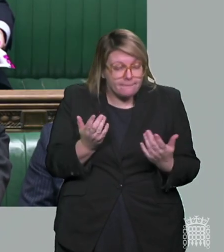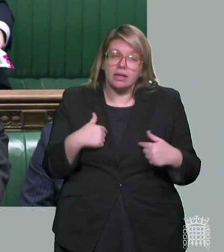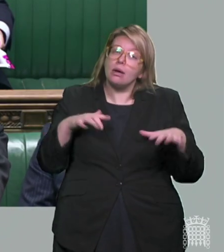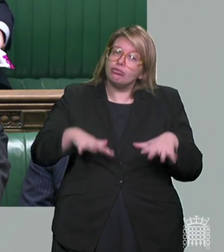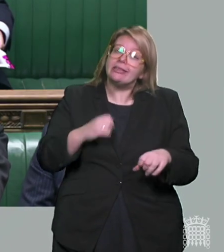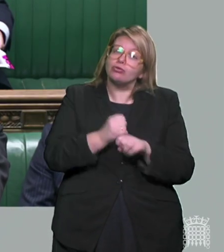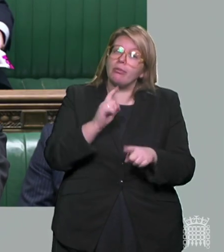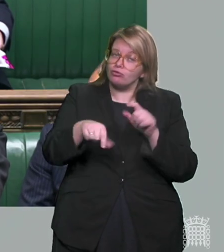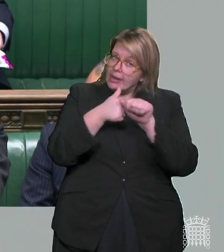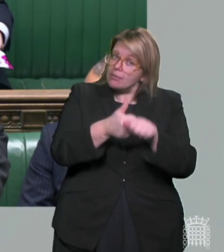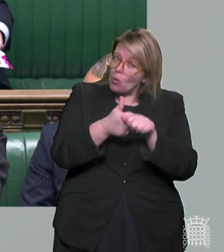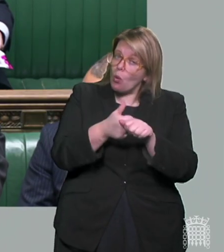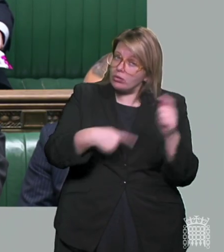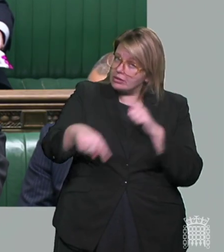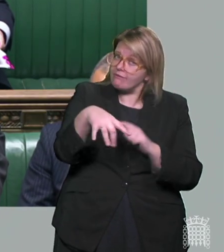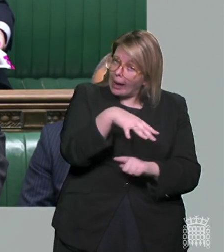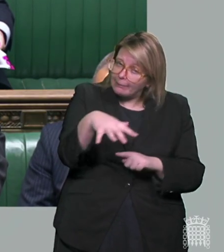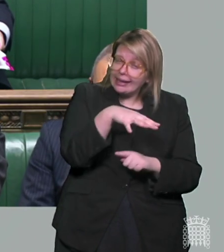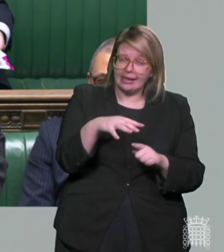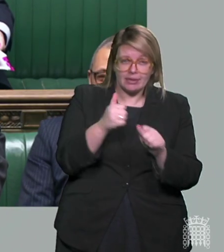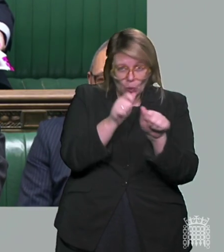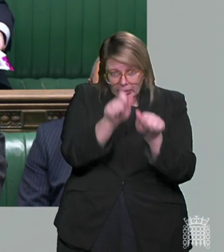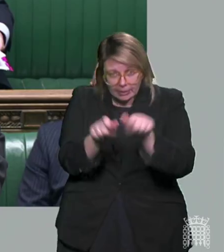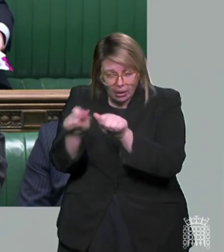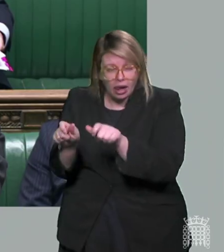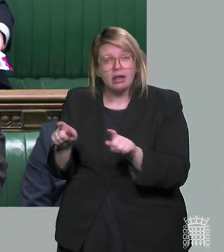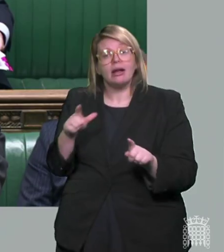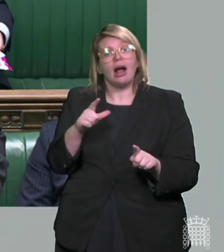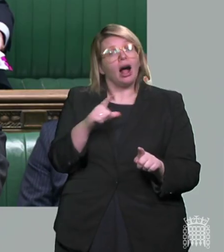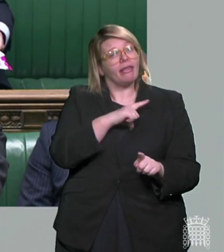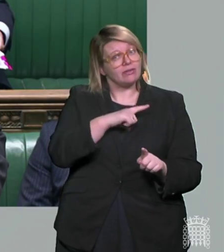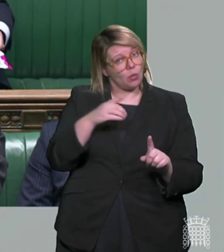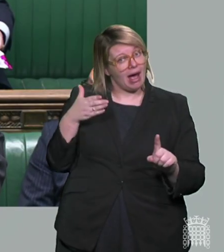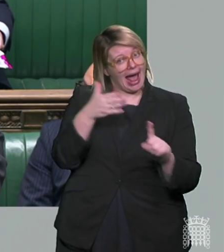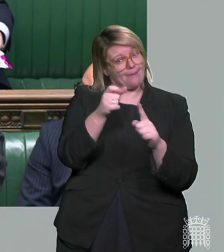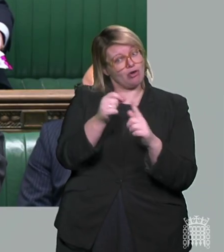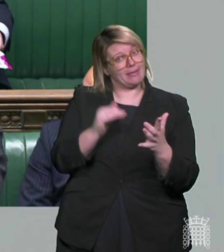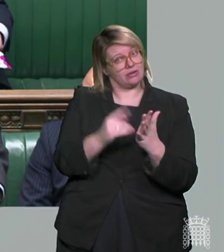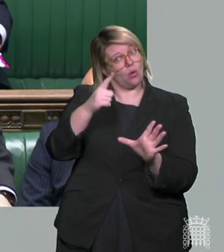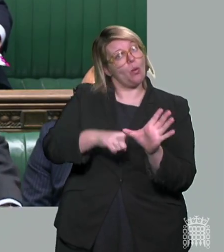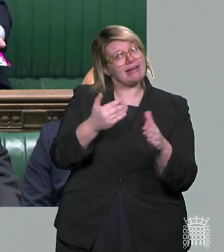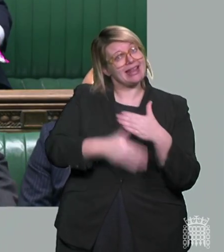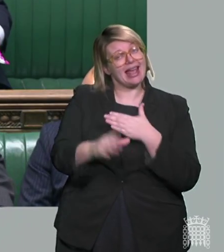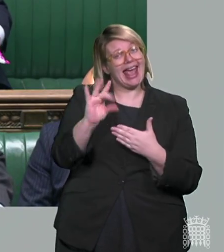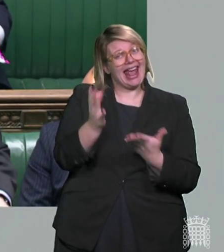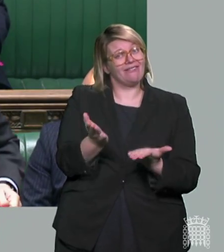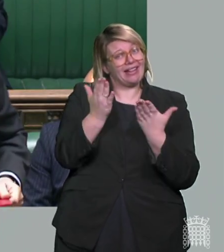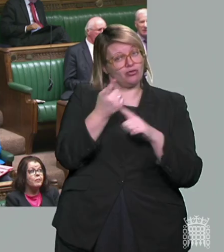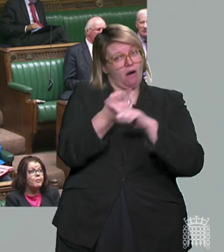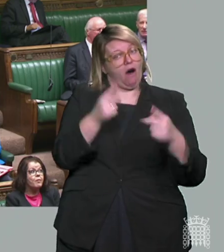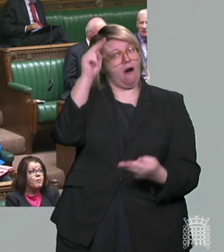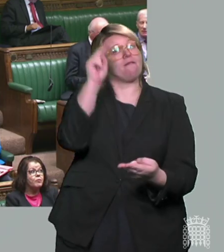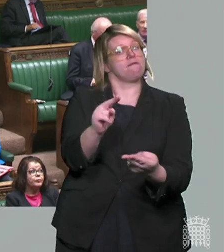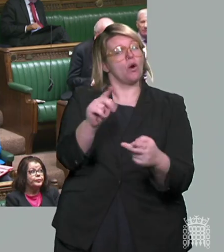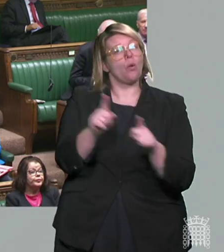The Government know there is more to do, which is why the Prime Minister has pledged to halve inflation this year, deliver sustainable growth and start reducing debt.